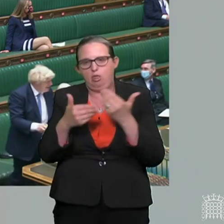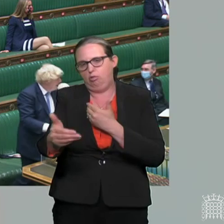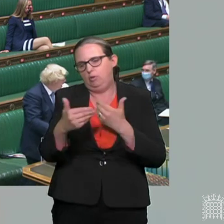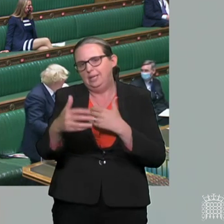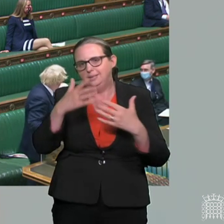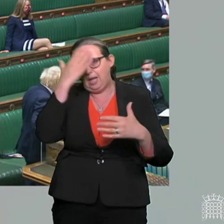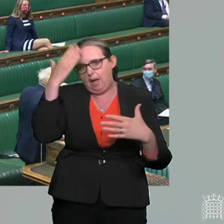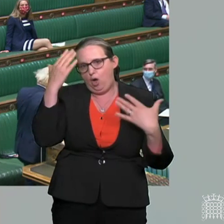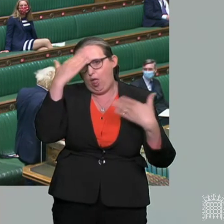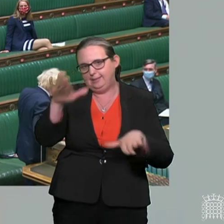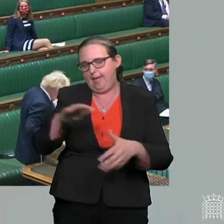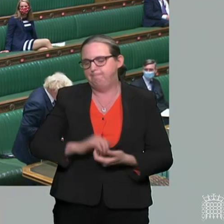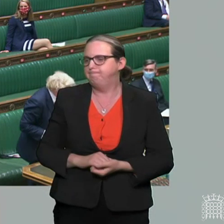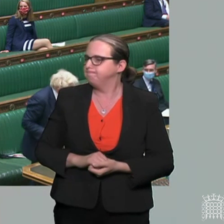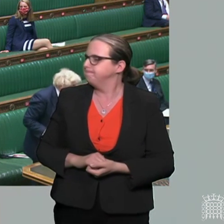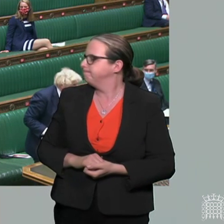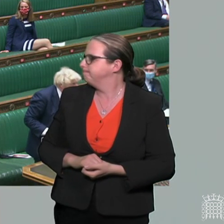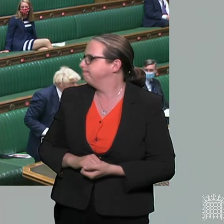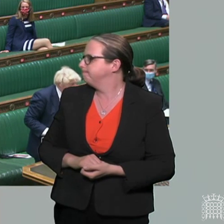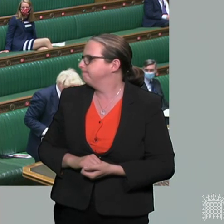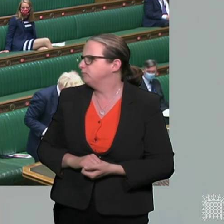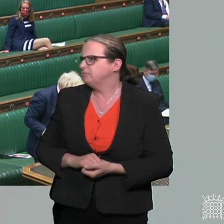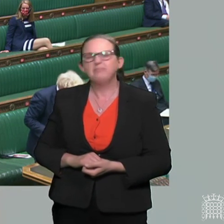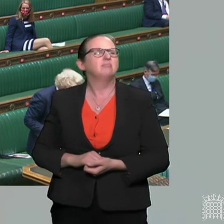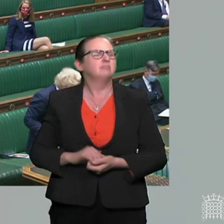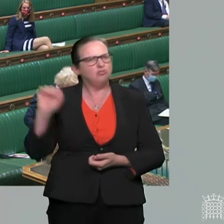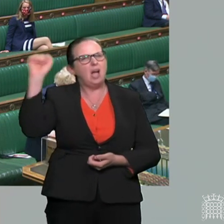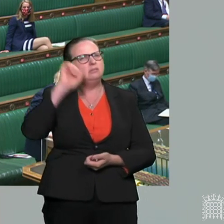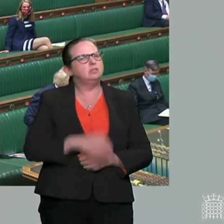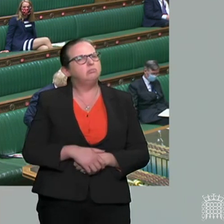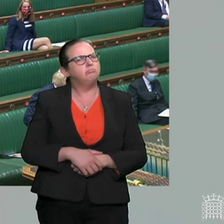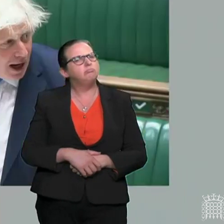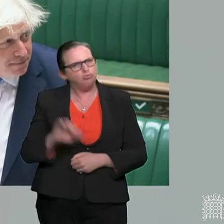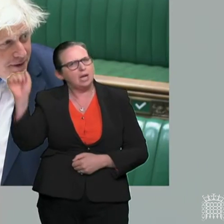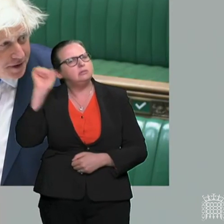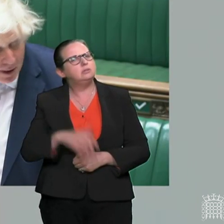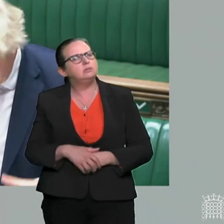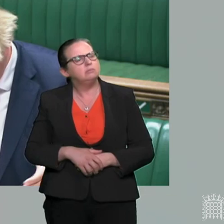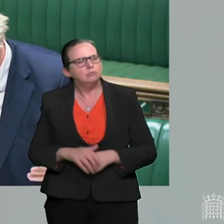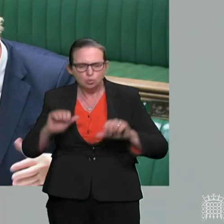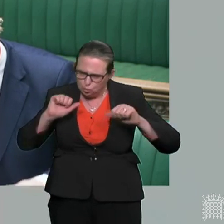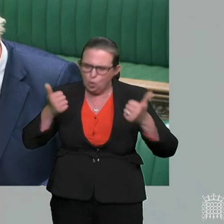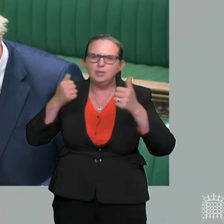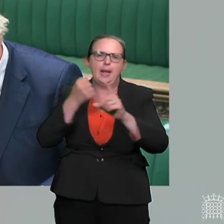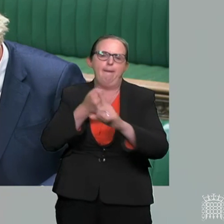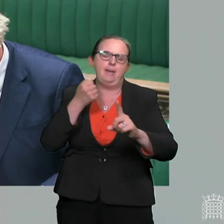I thank my honourable Friend. She is quite right; there could not be a better campaign for the summer.